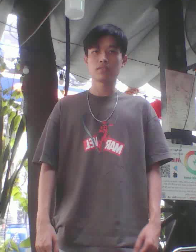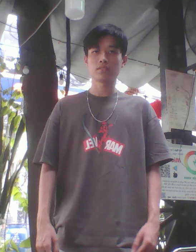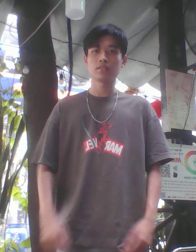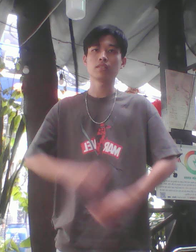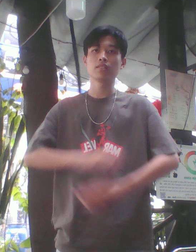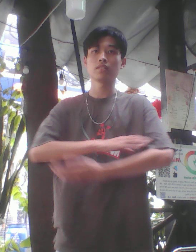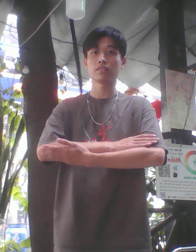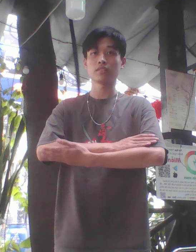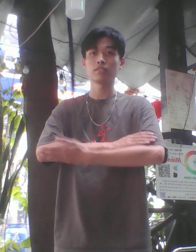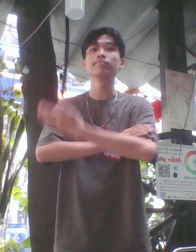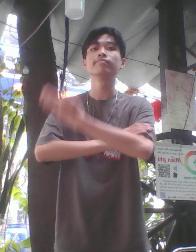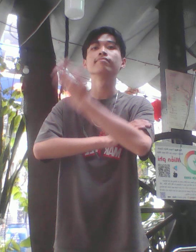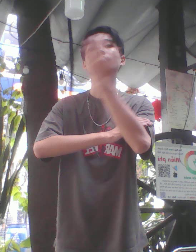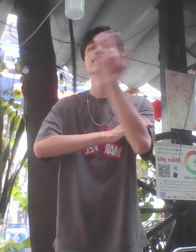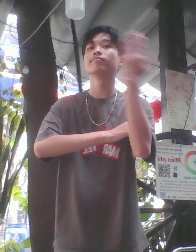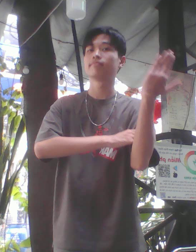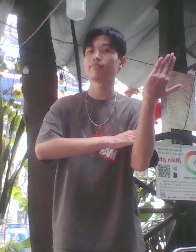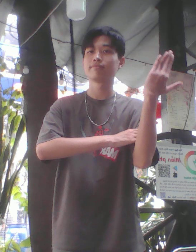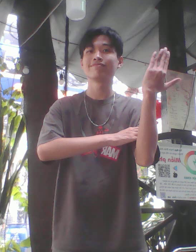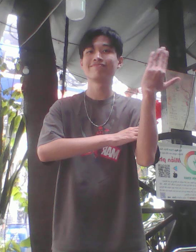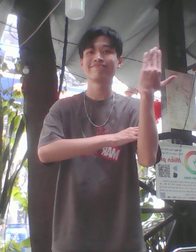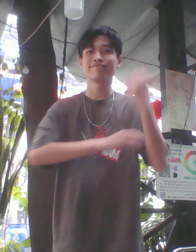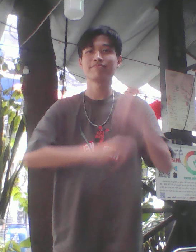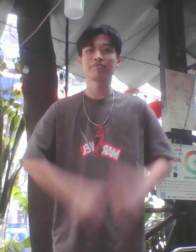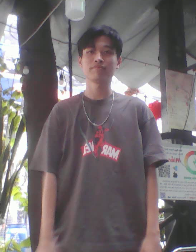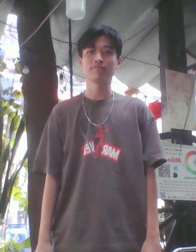buổi sáng